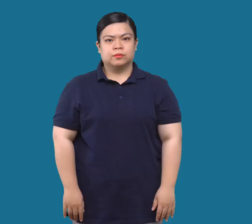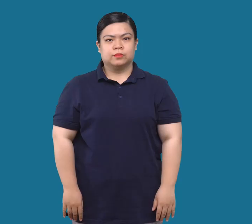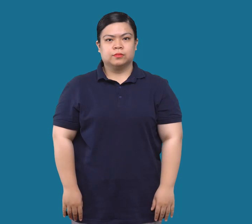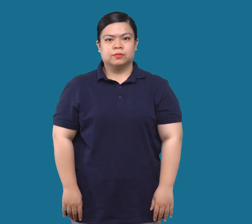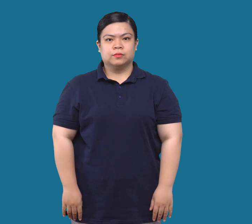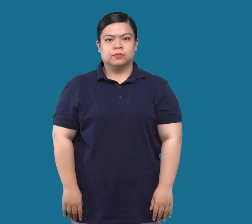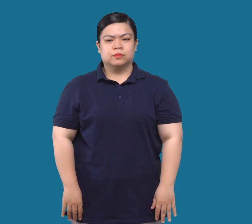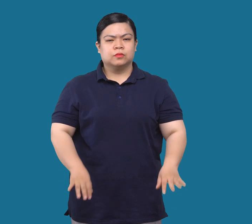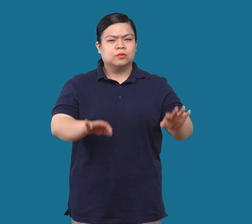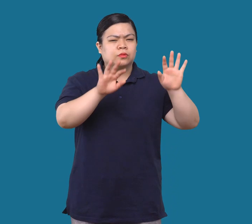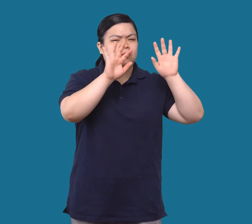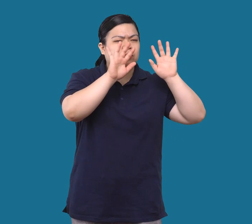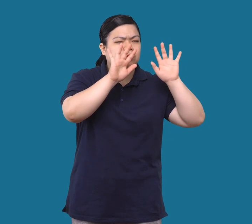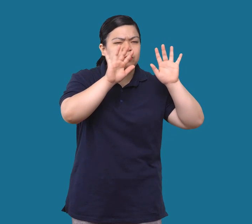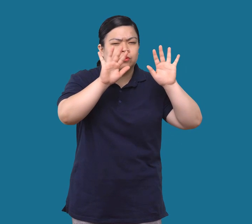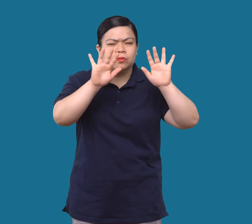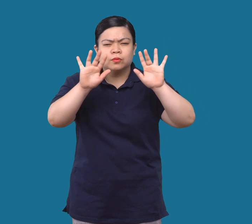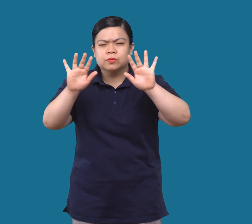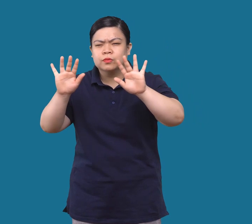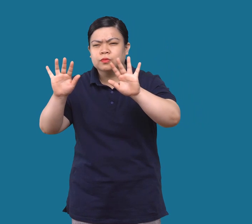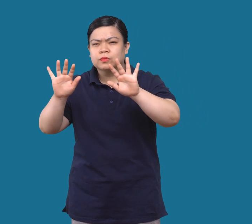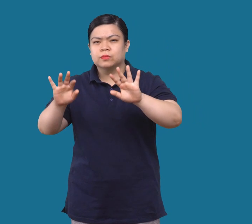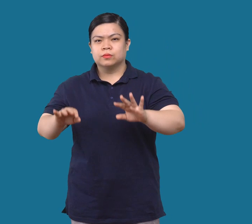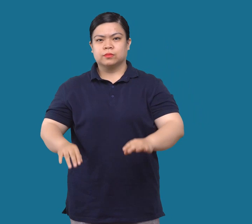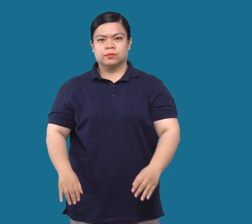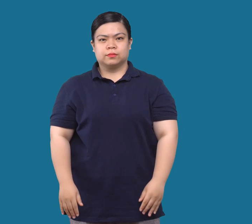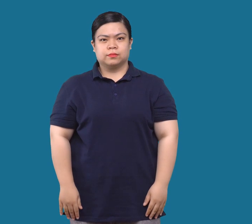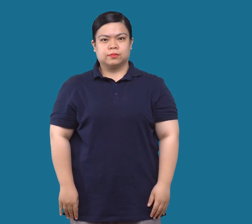sương gió